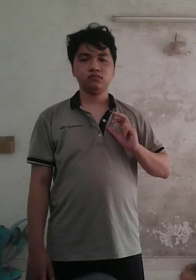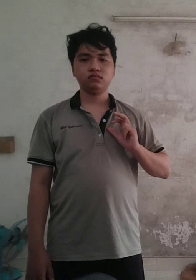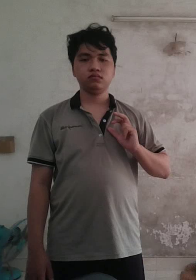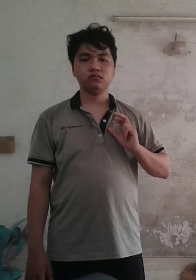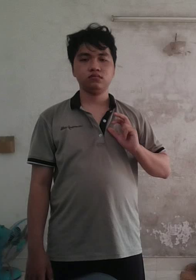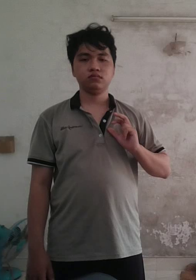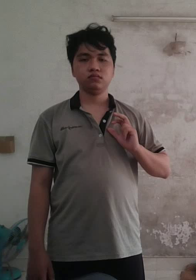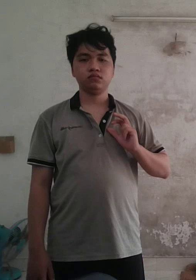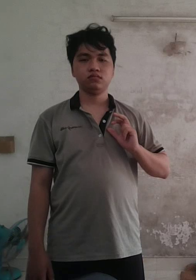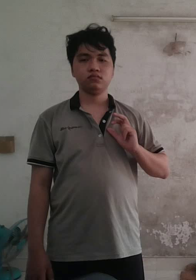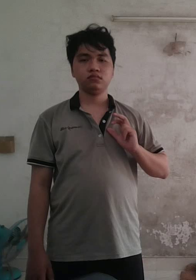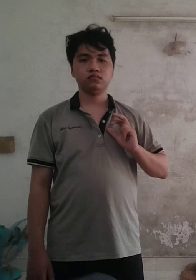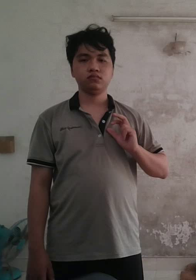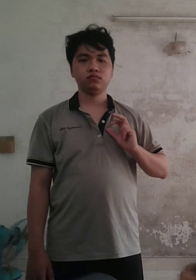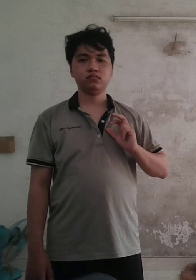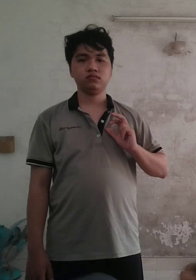giau co